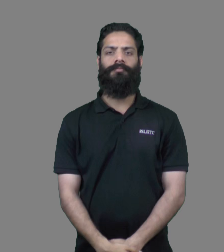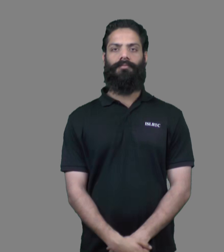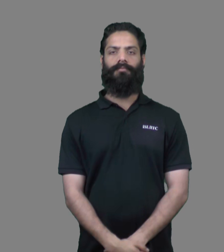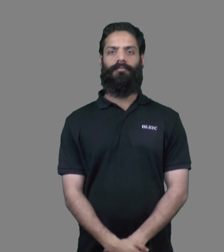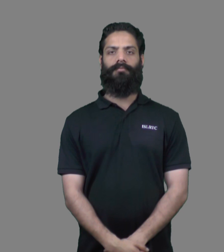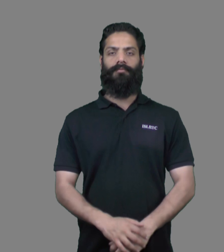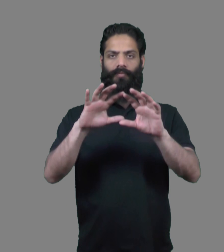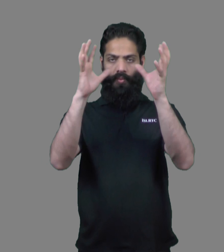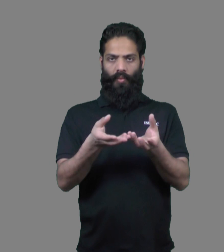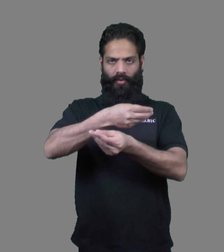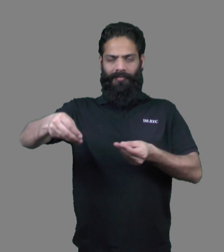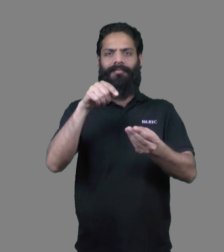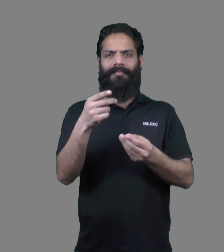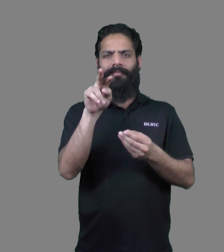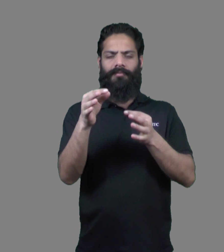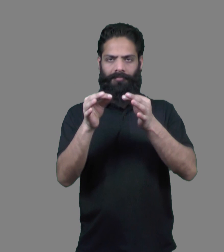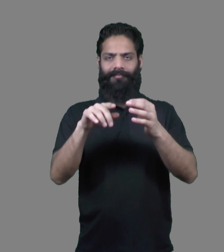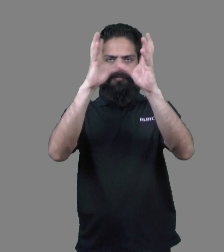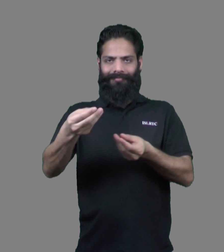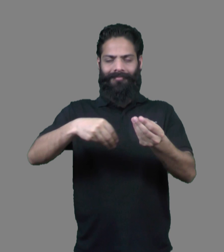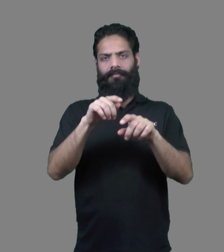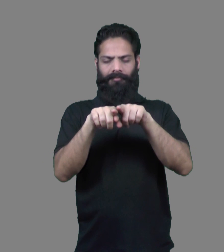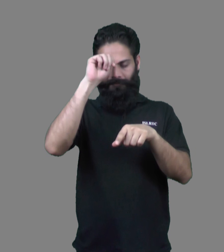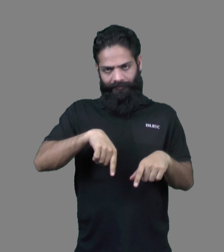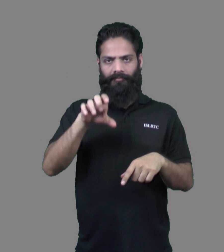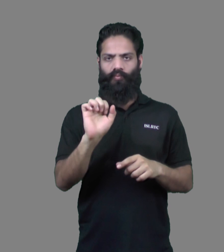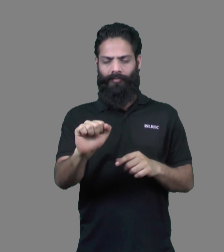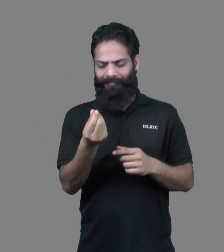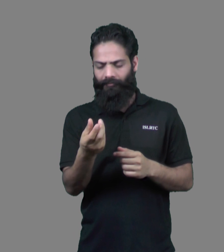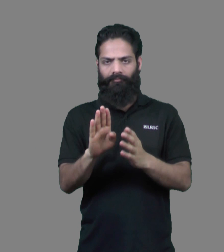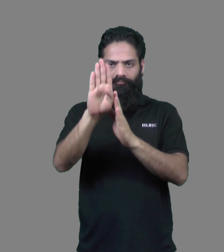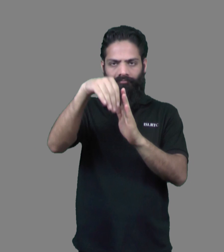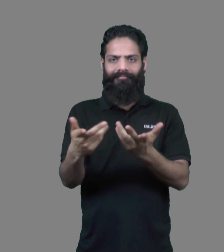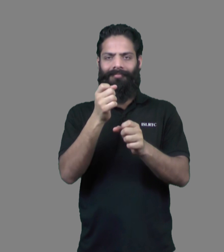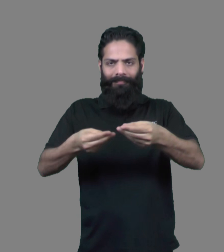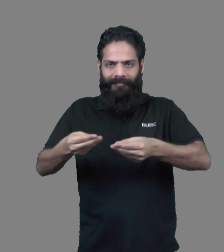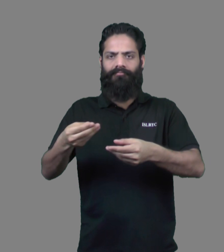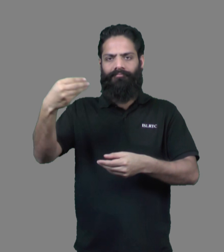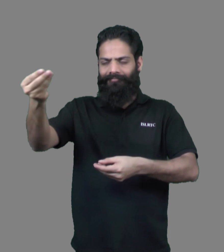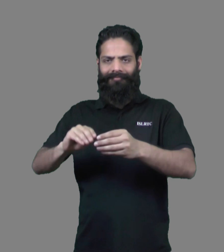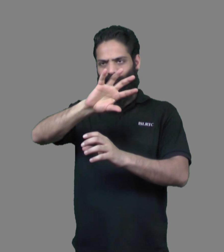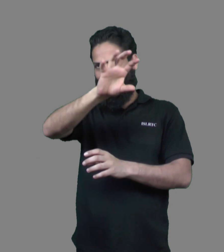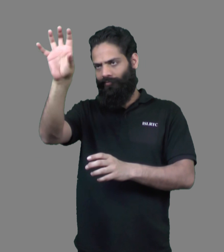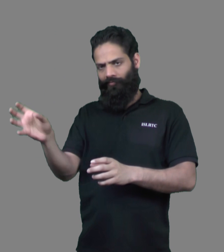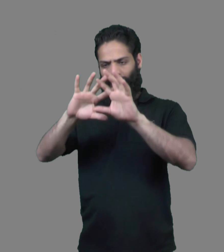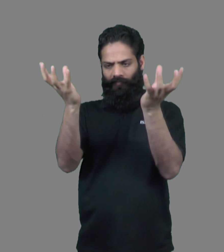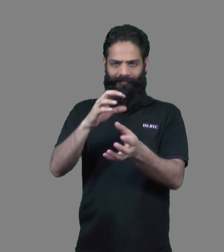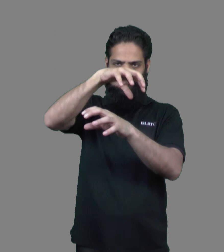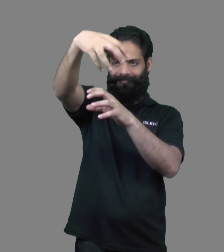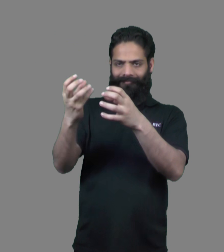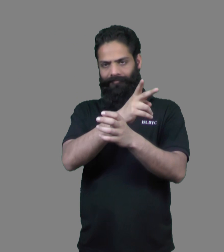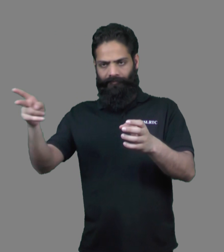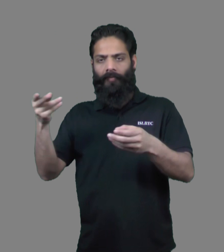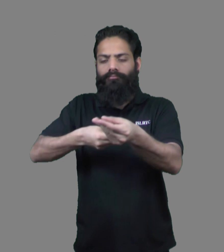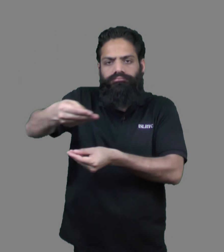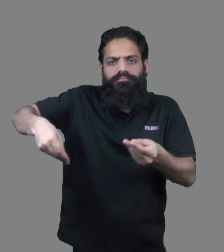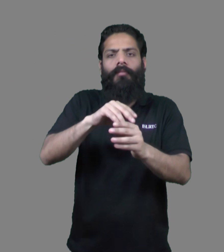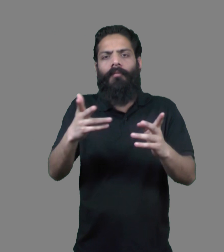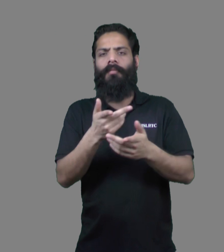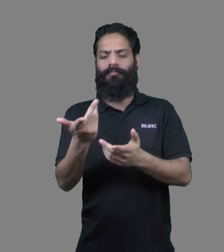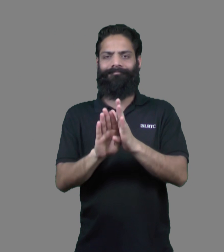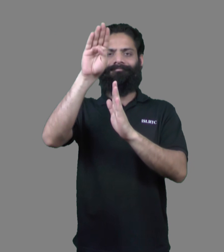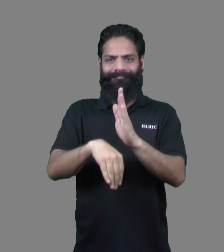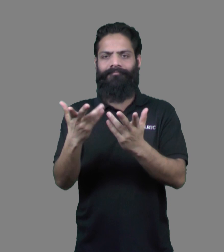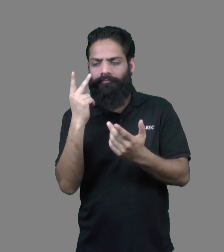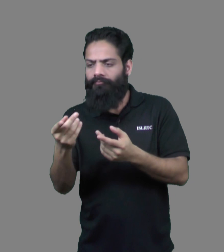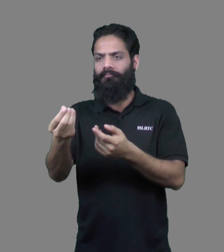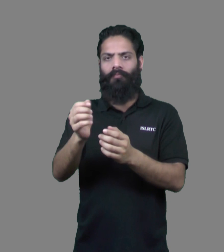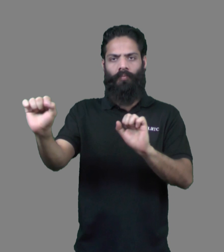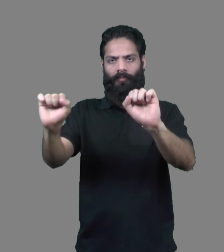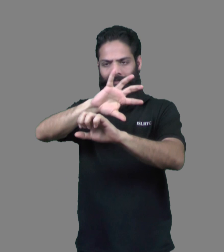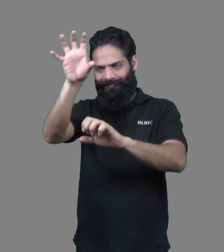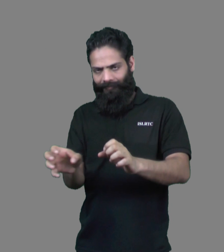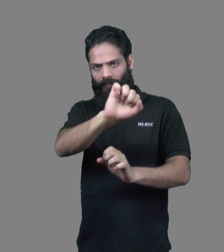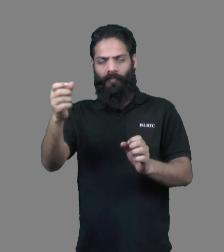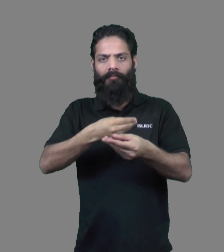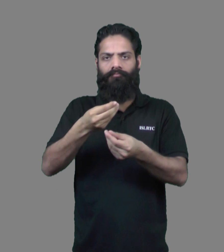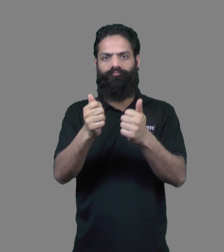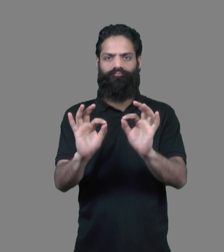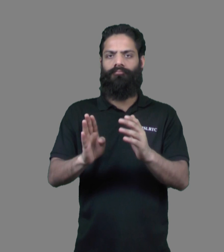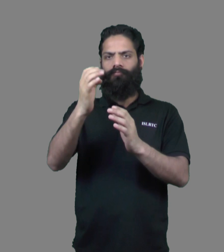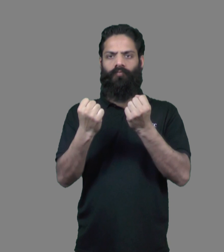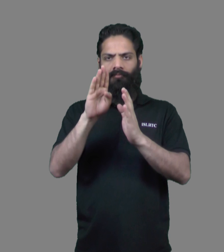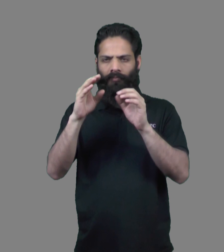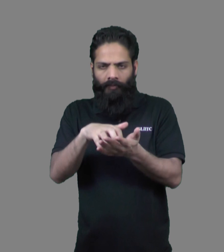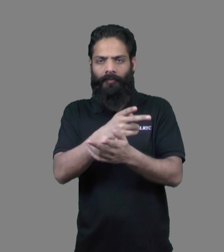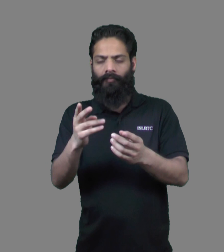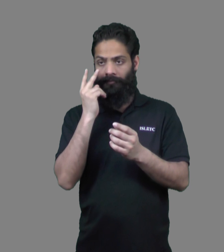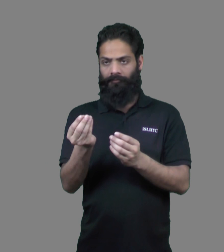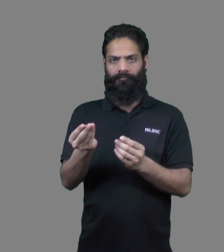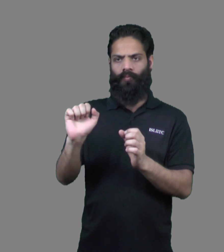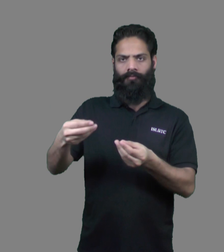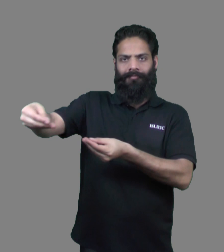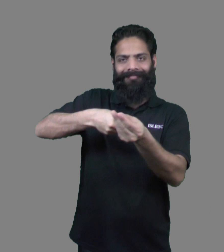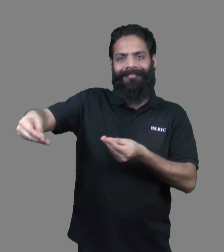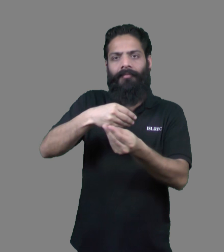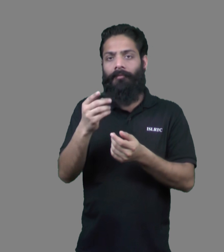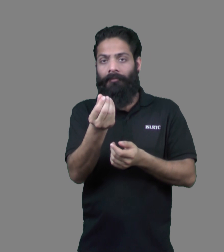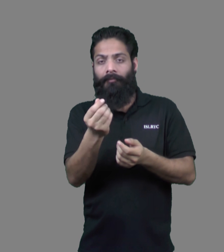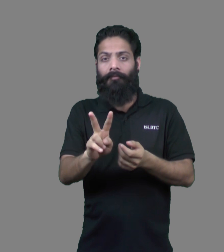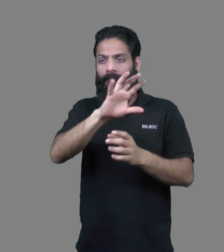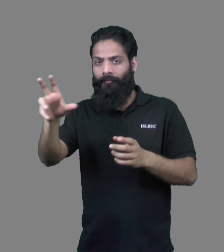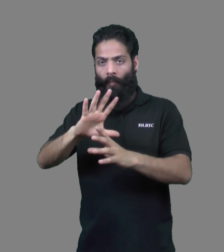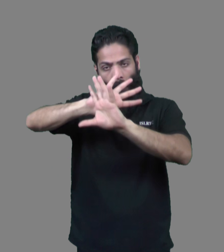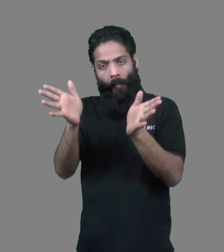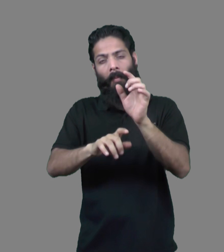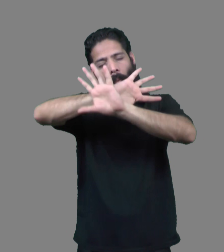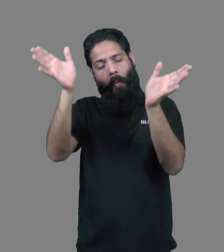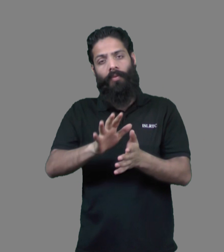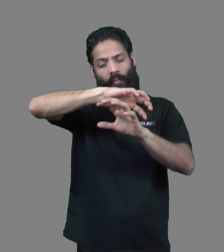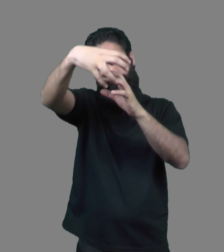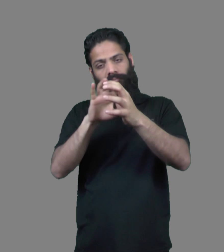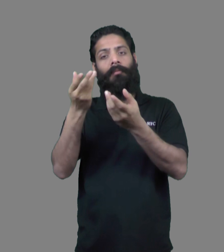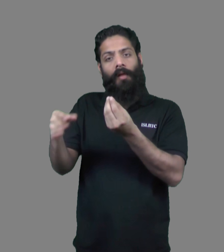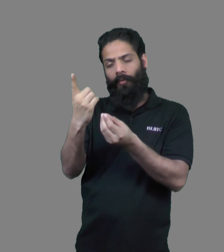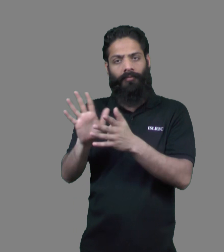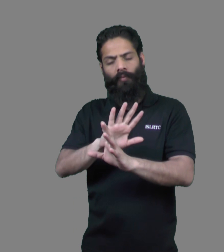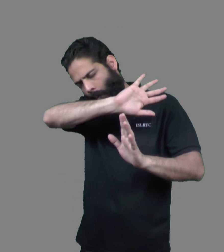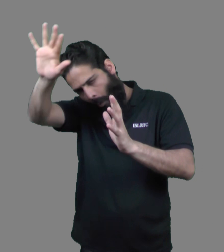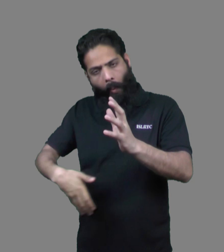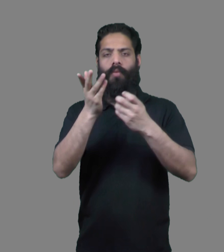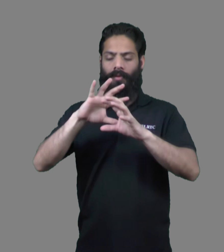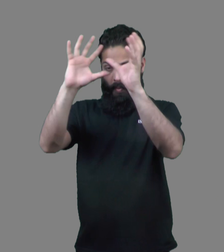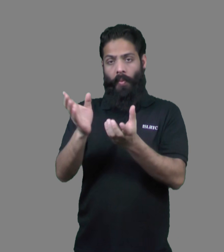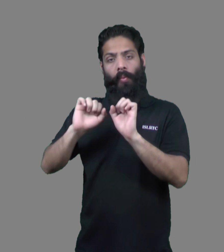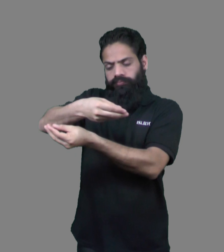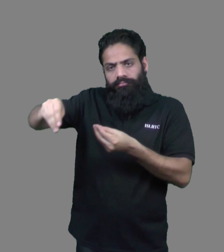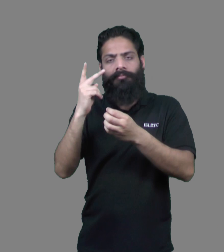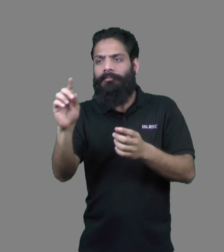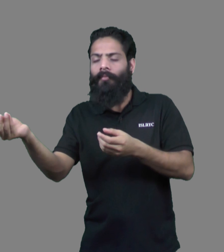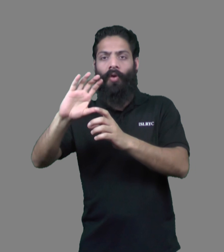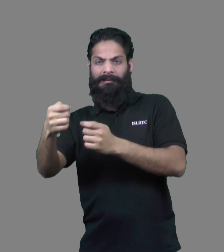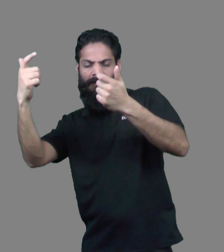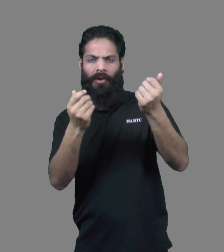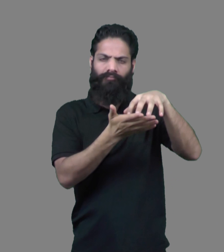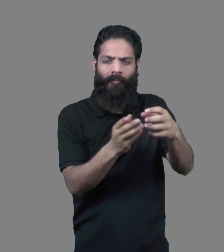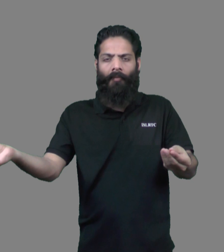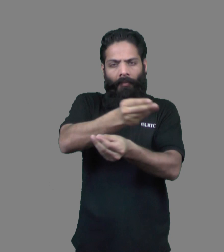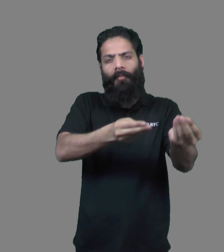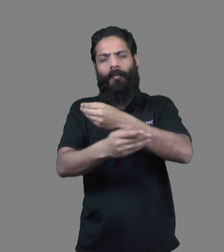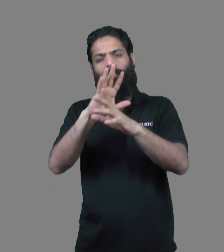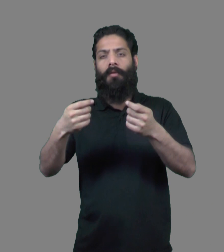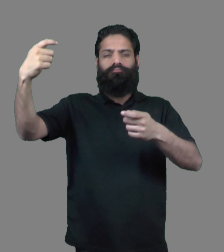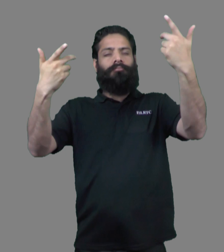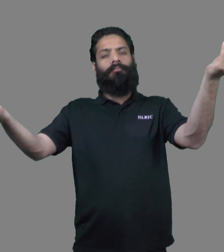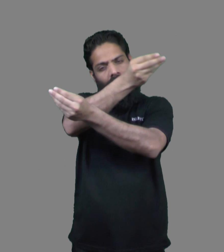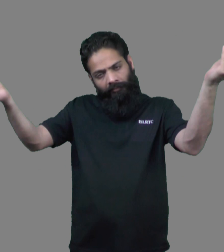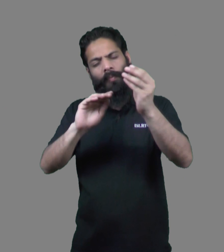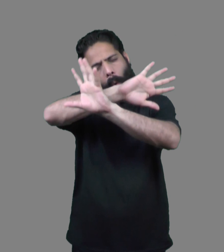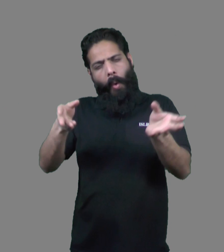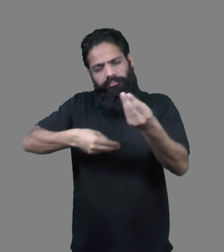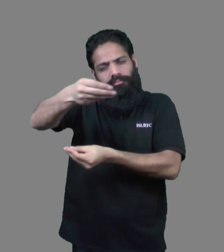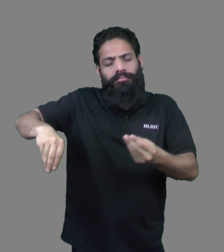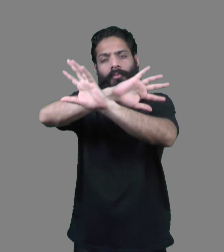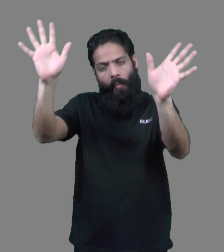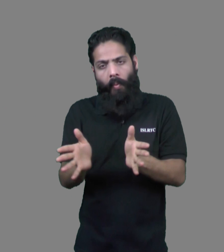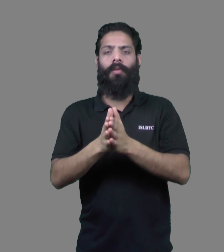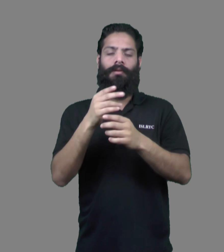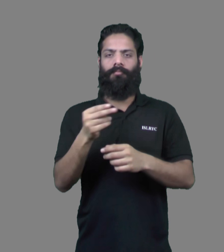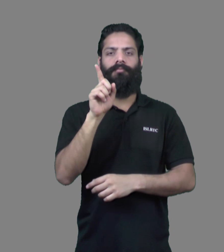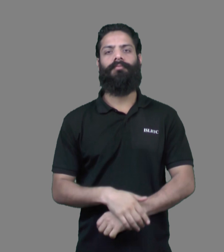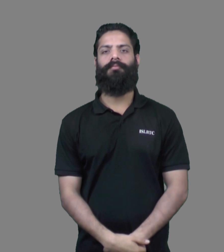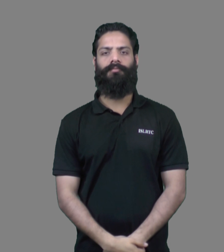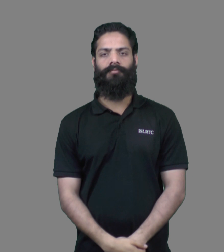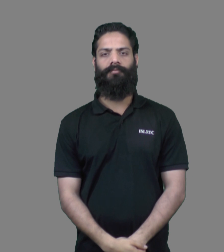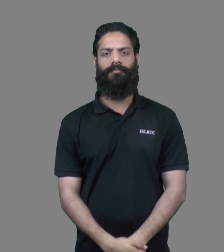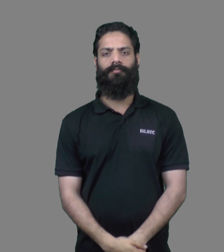World Economy